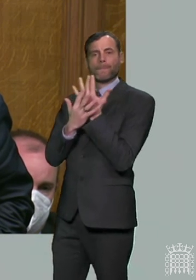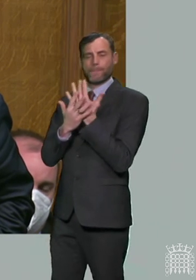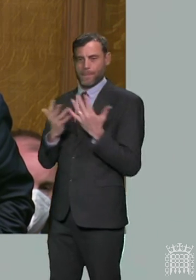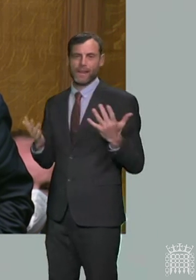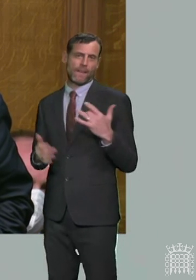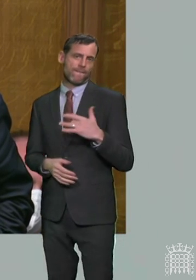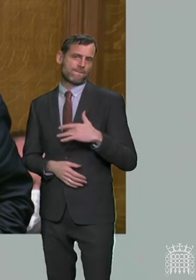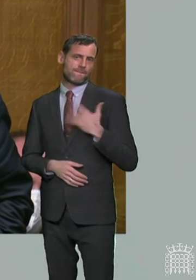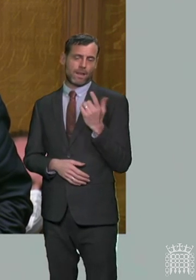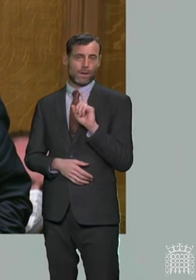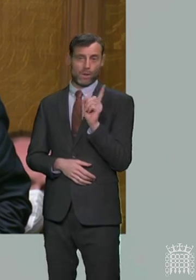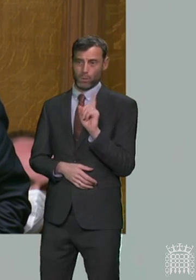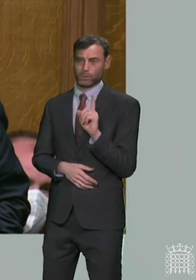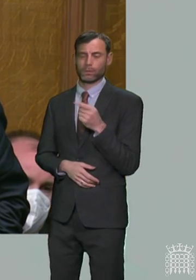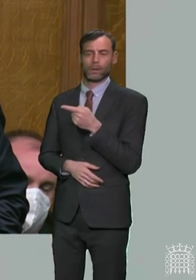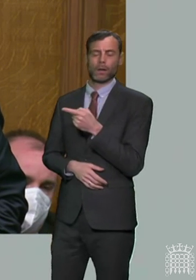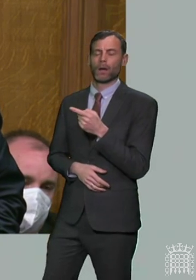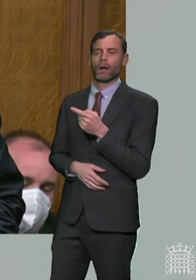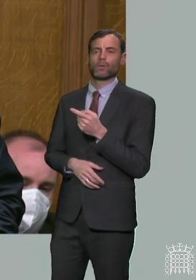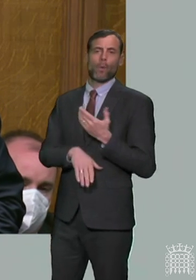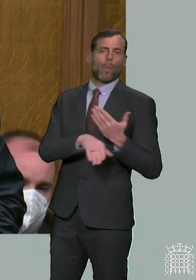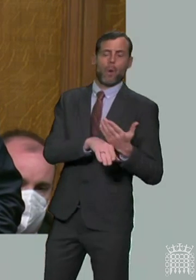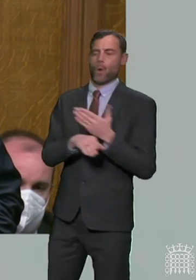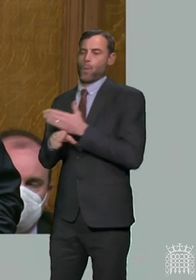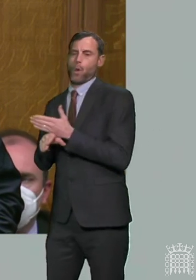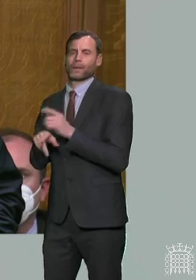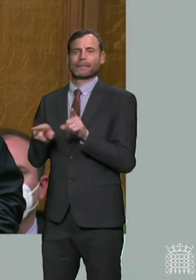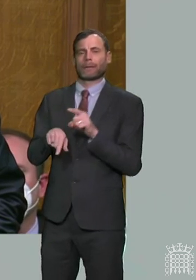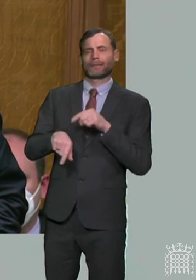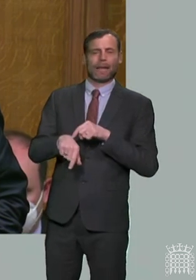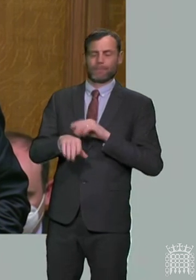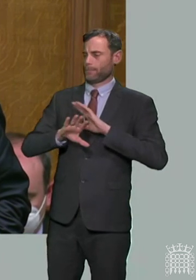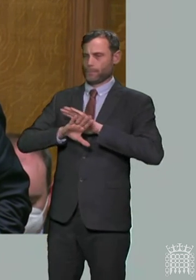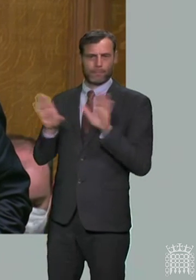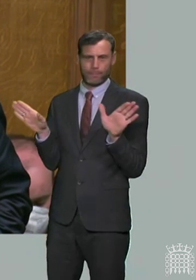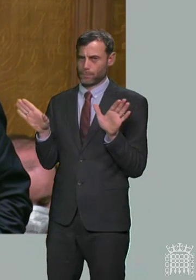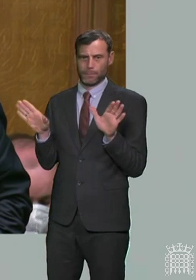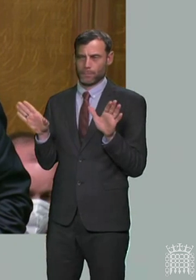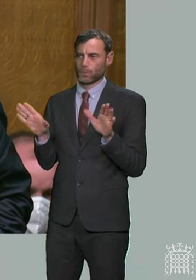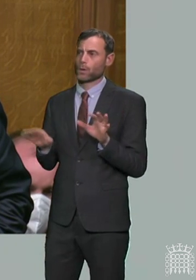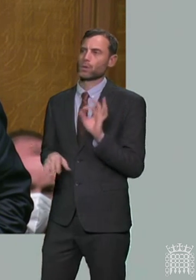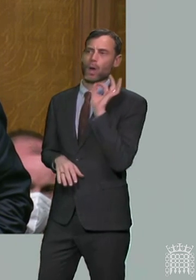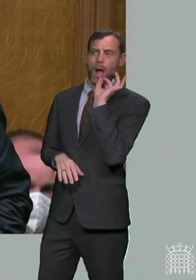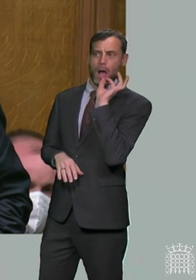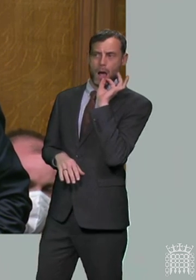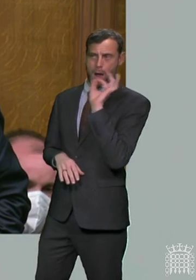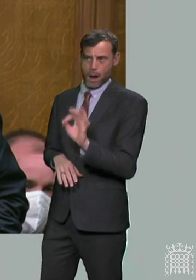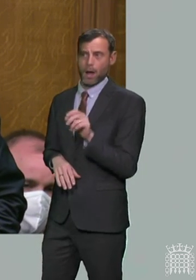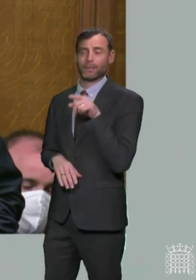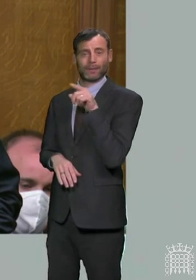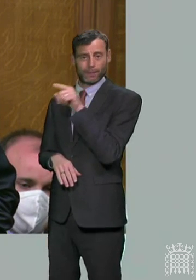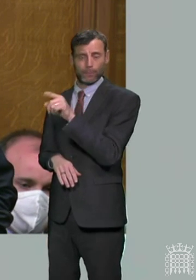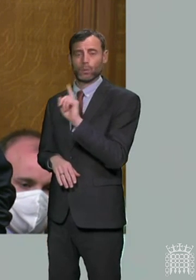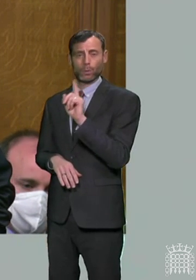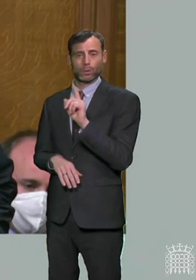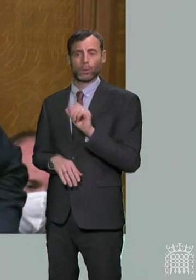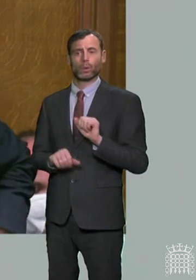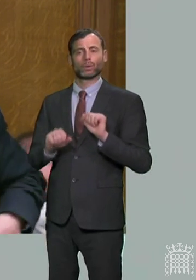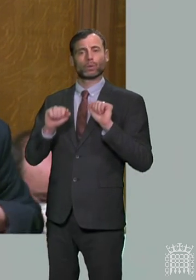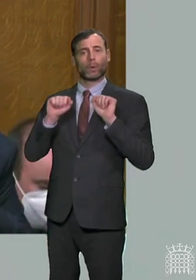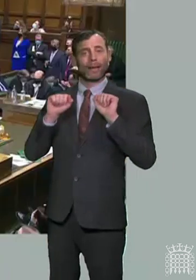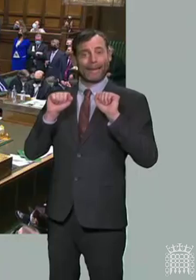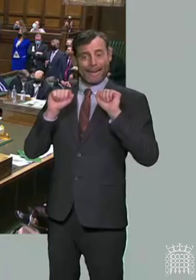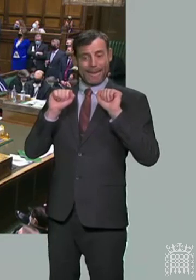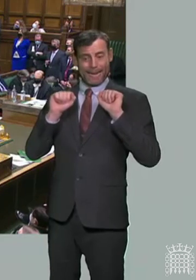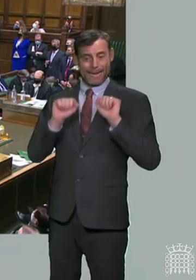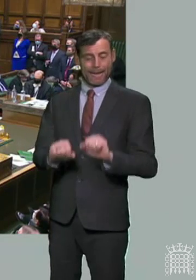May I urge my right hon. Friend to listen to the majority and ensure that the Government amendment is not moved in the other place later today?